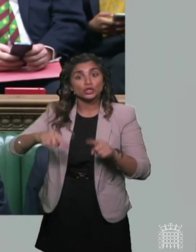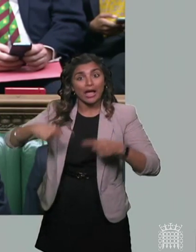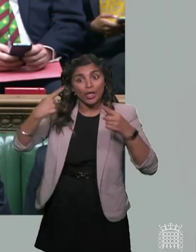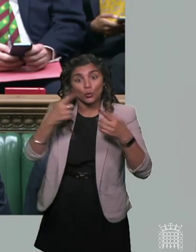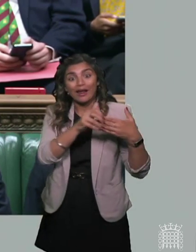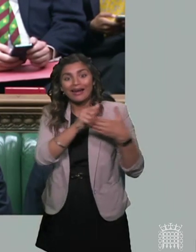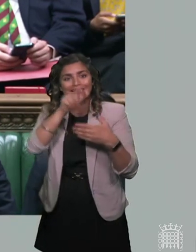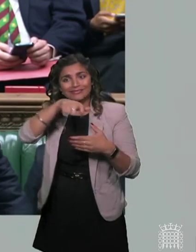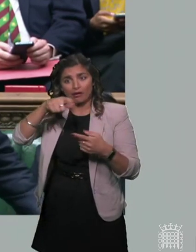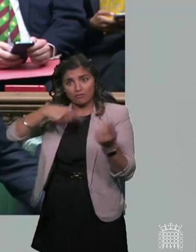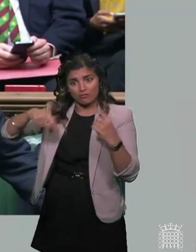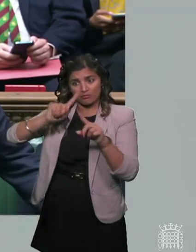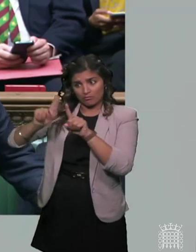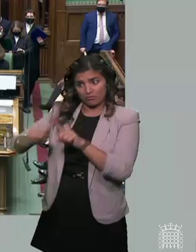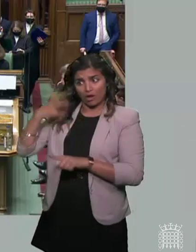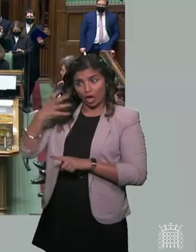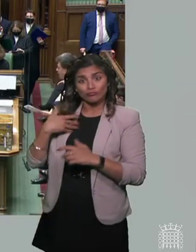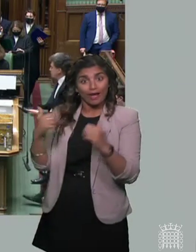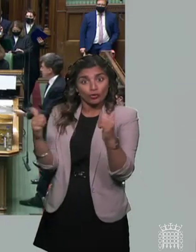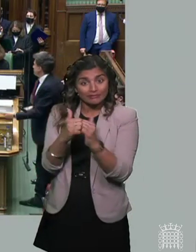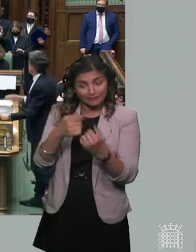I quite agree with the right honourable Gentleman that they need to rise to it.